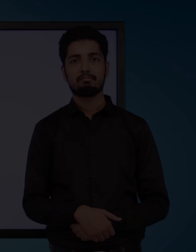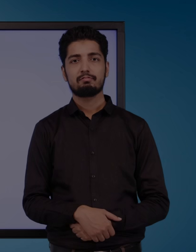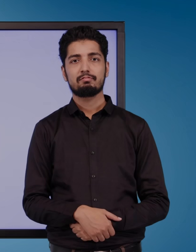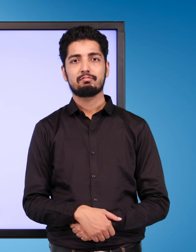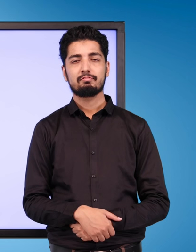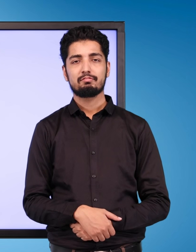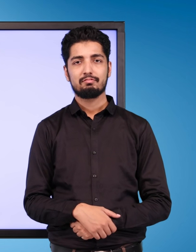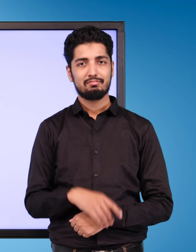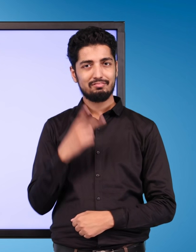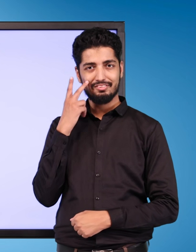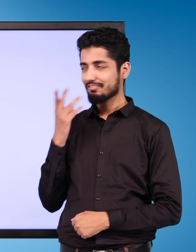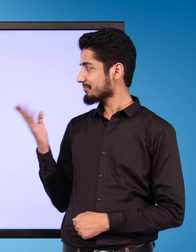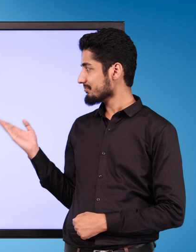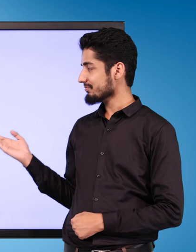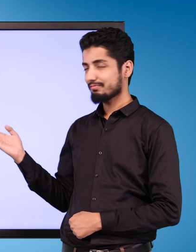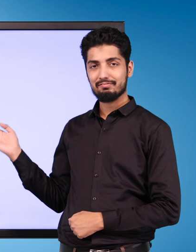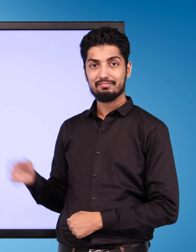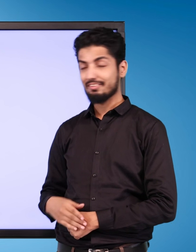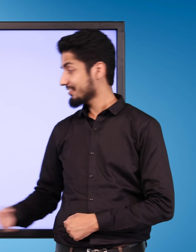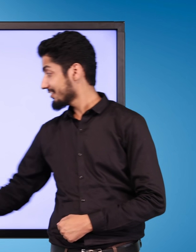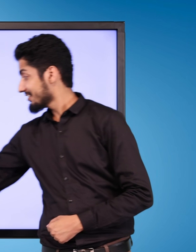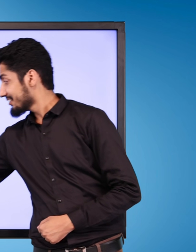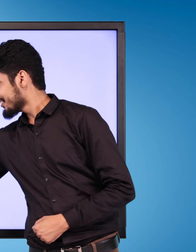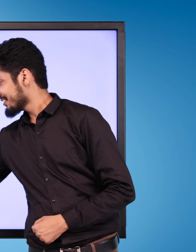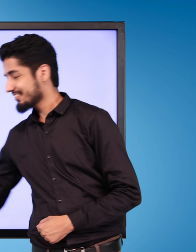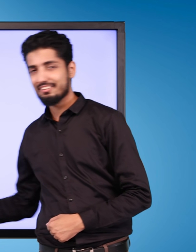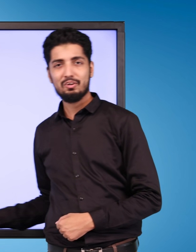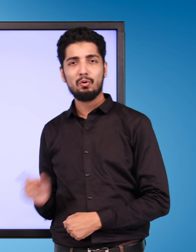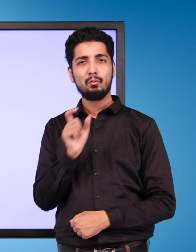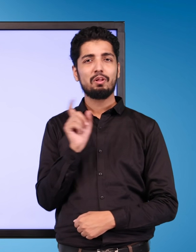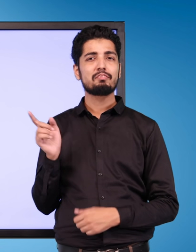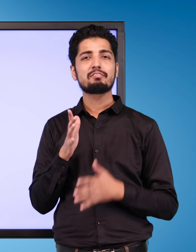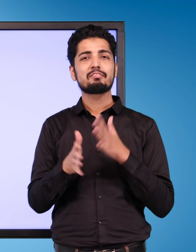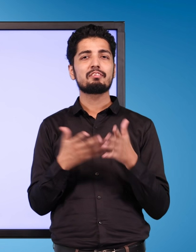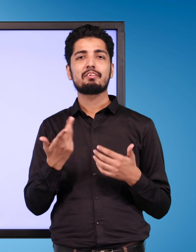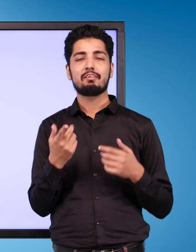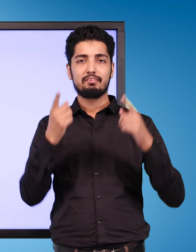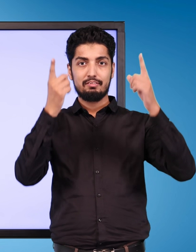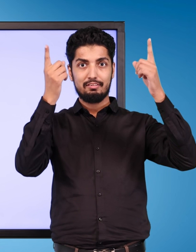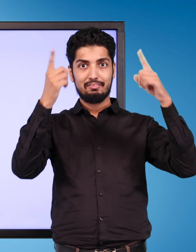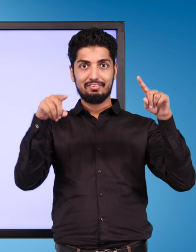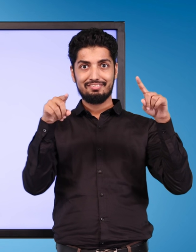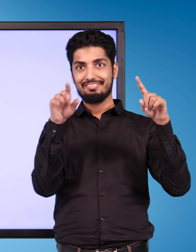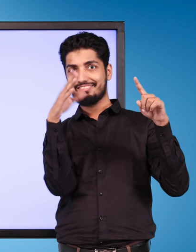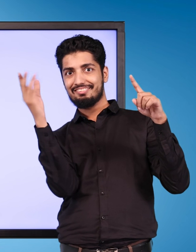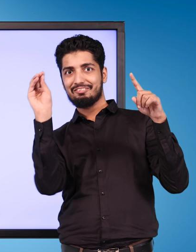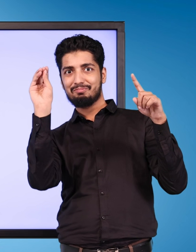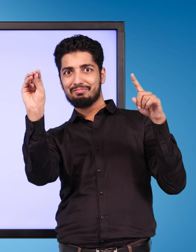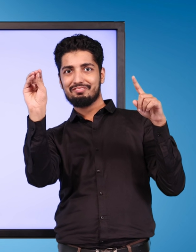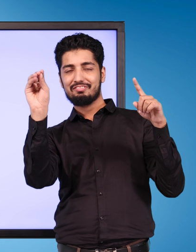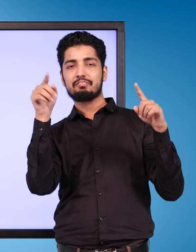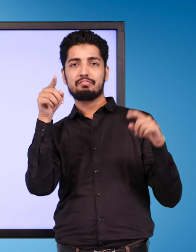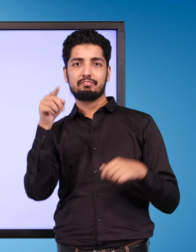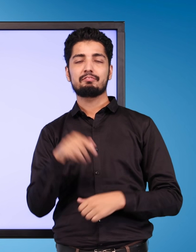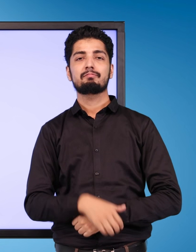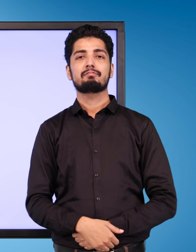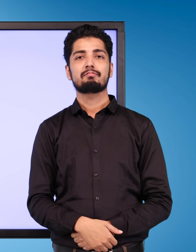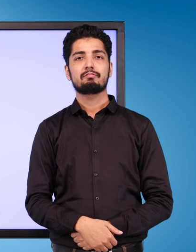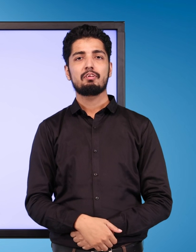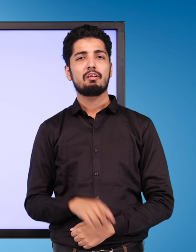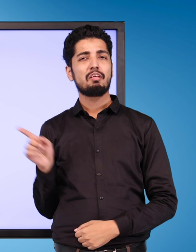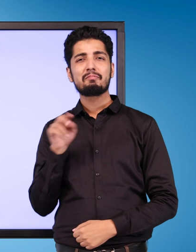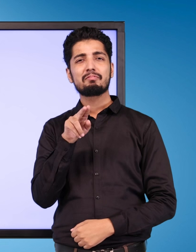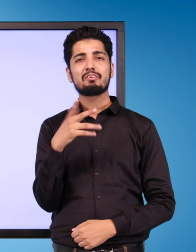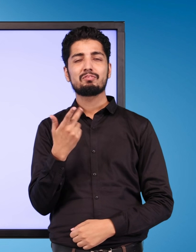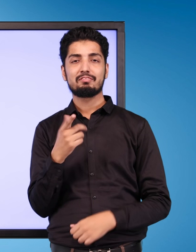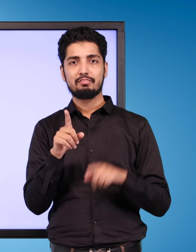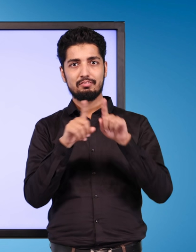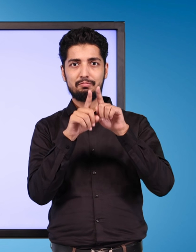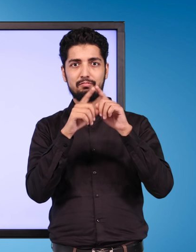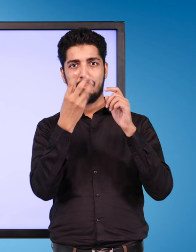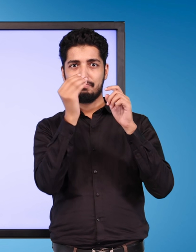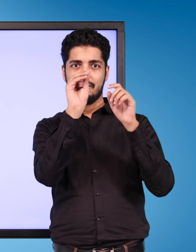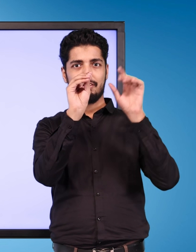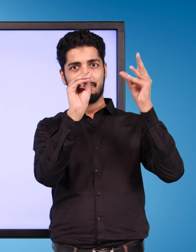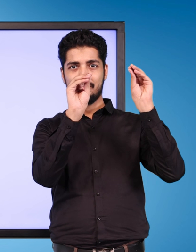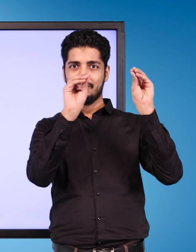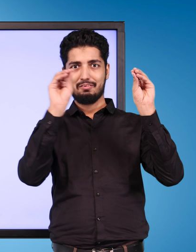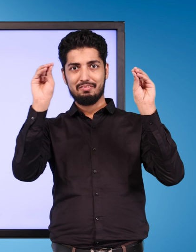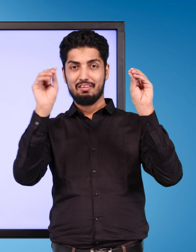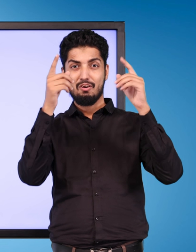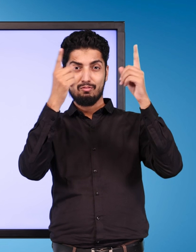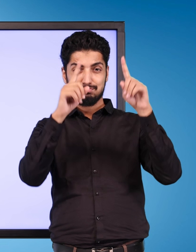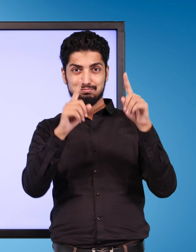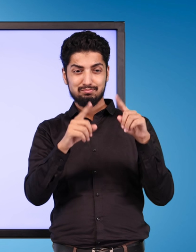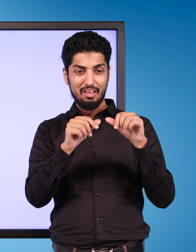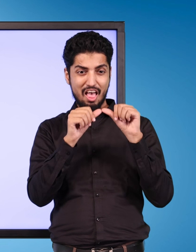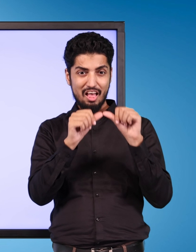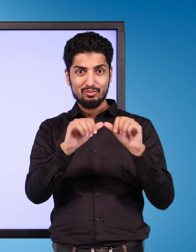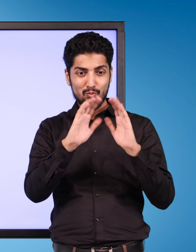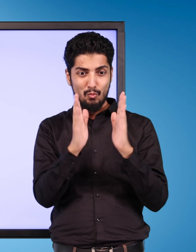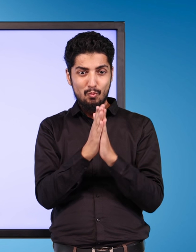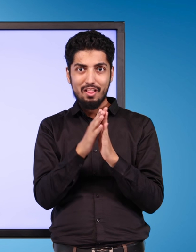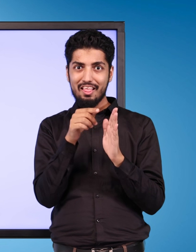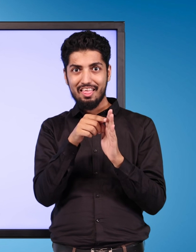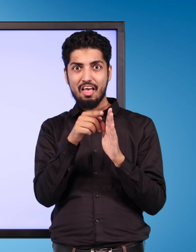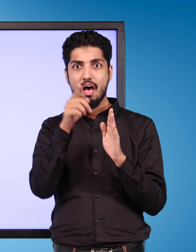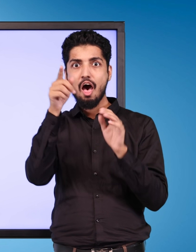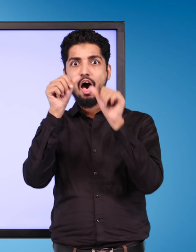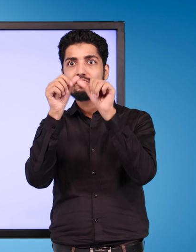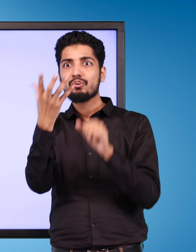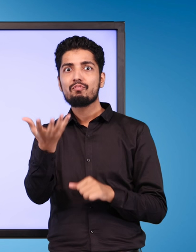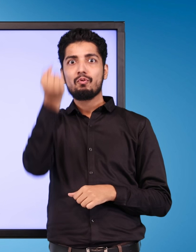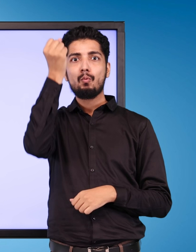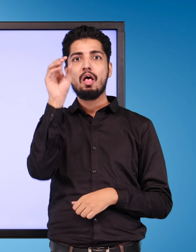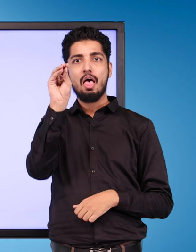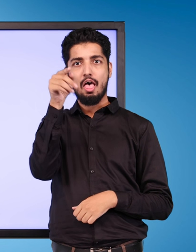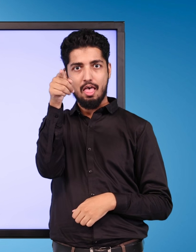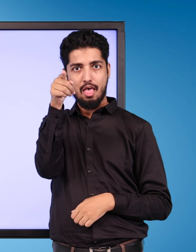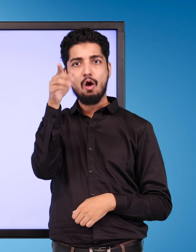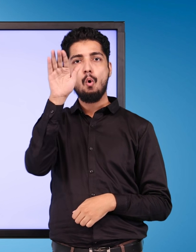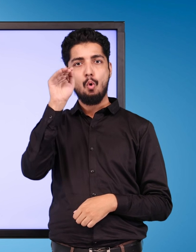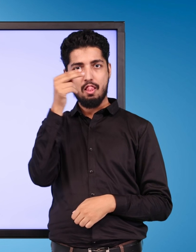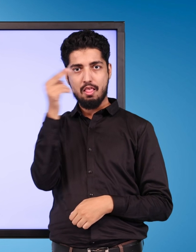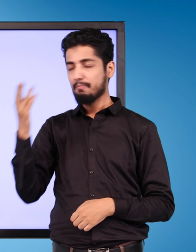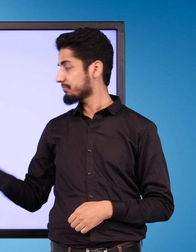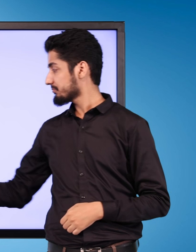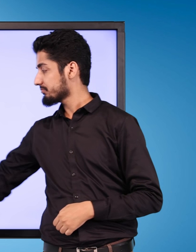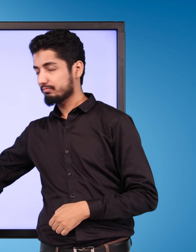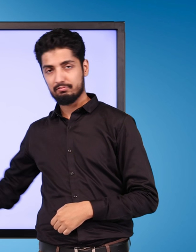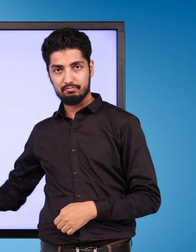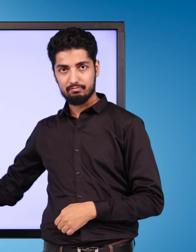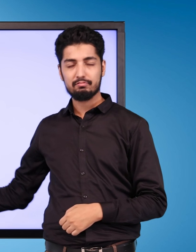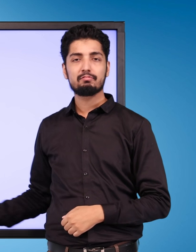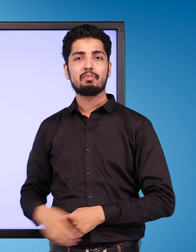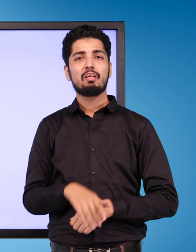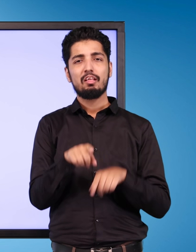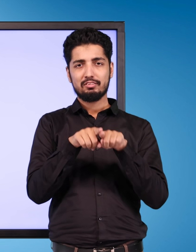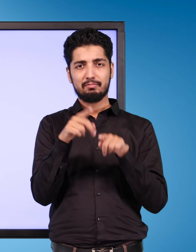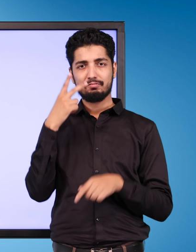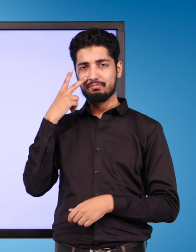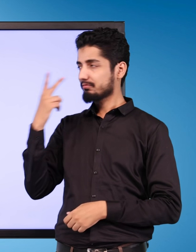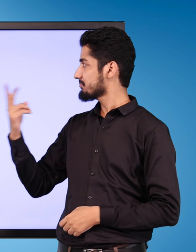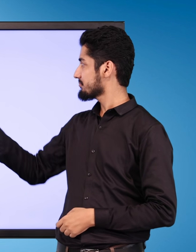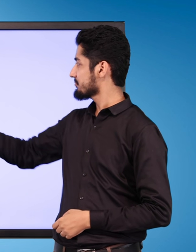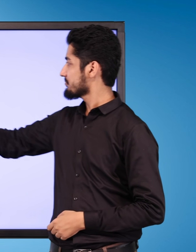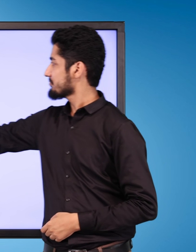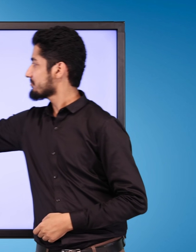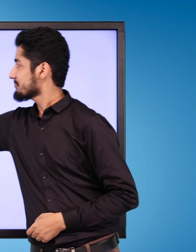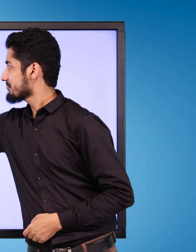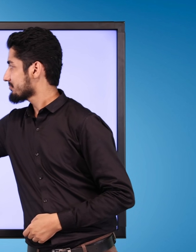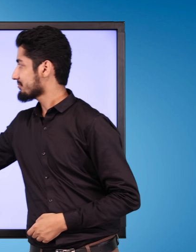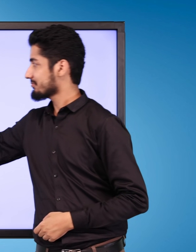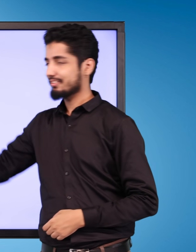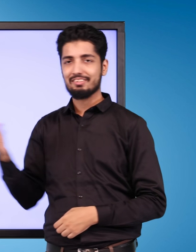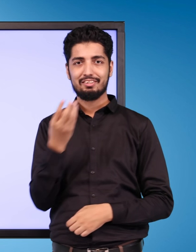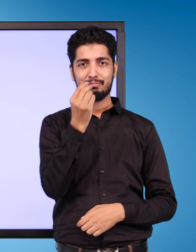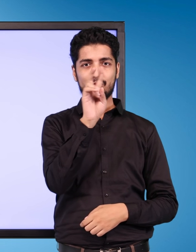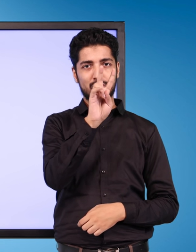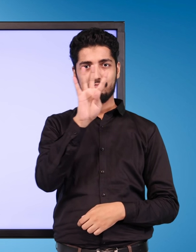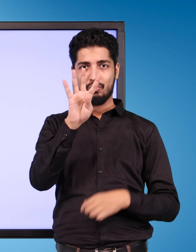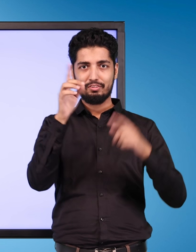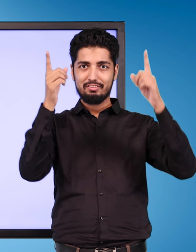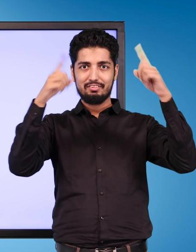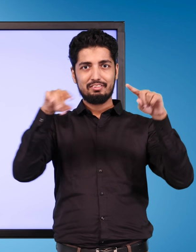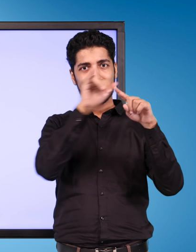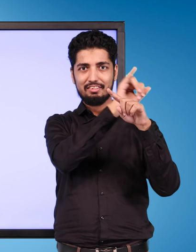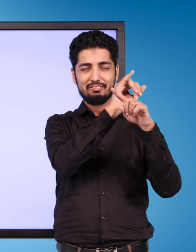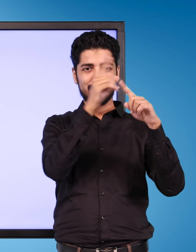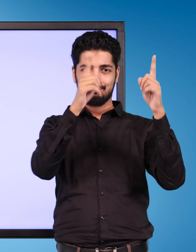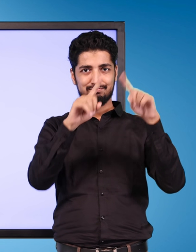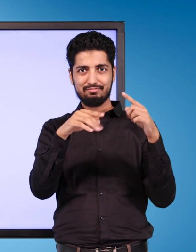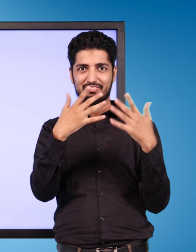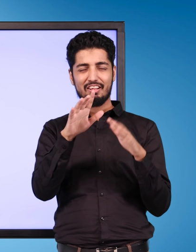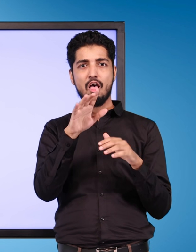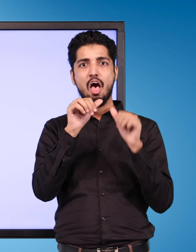Quotient This sign means quotient It is the answer that we get when we divide One number by another For example, 24 ÷ 6